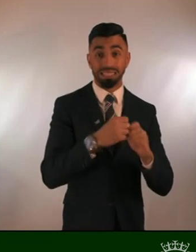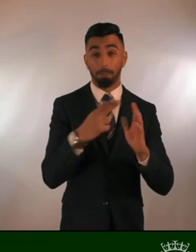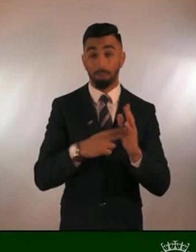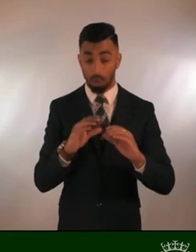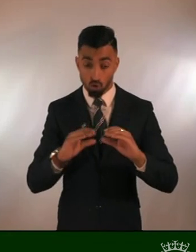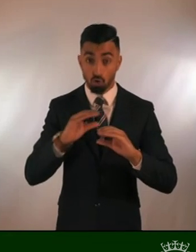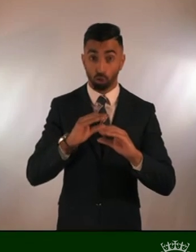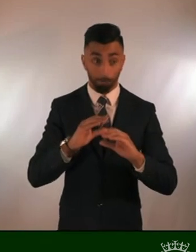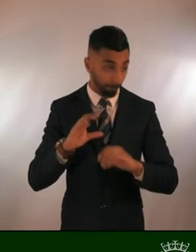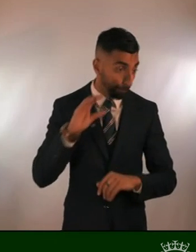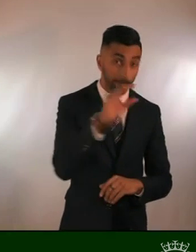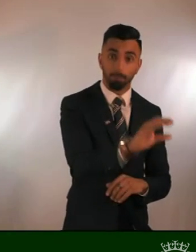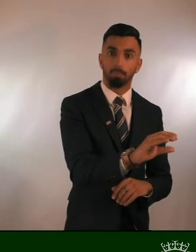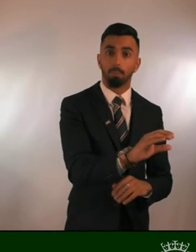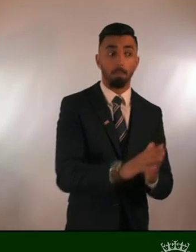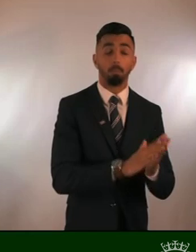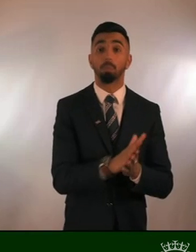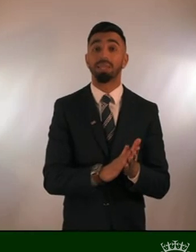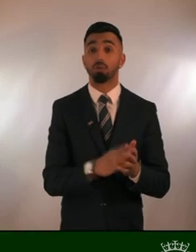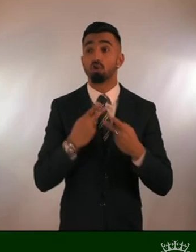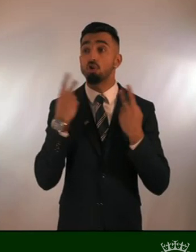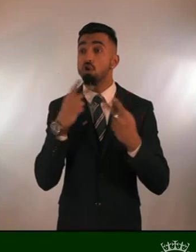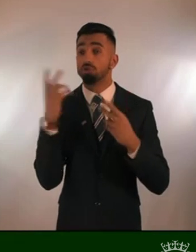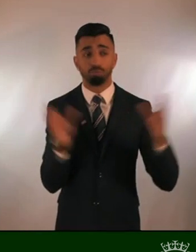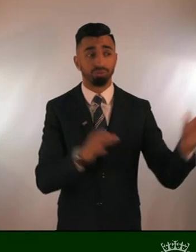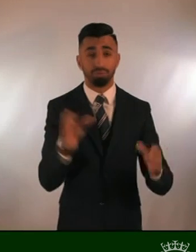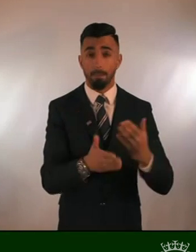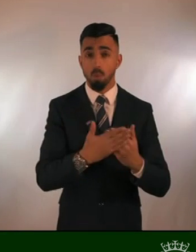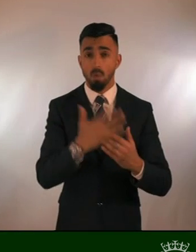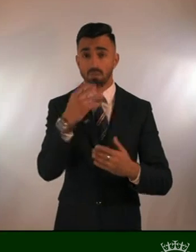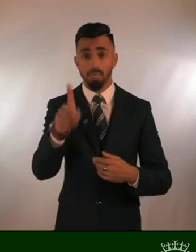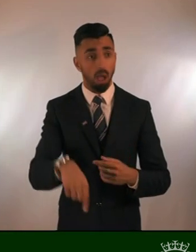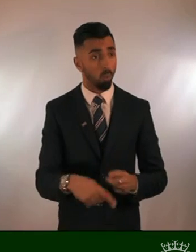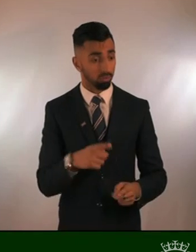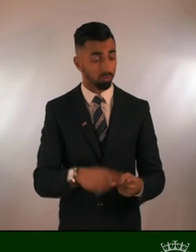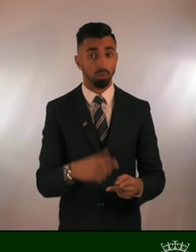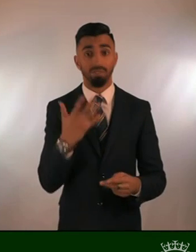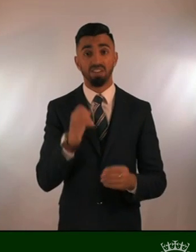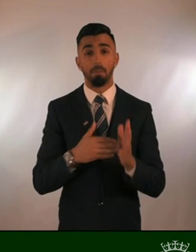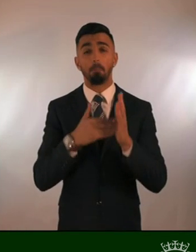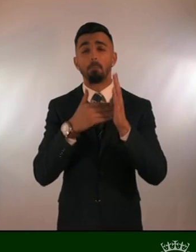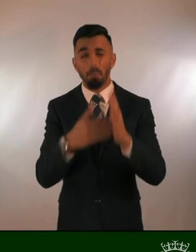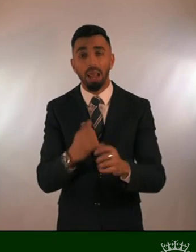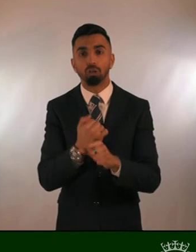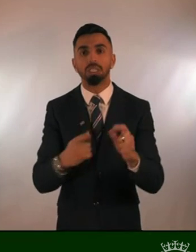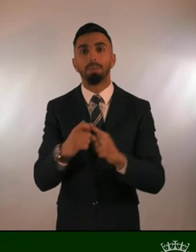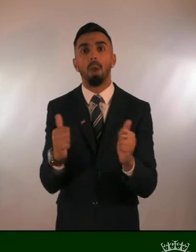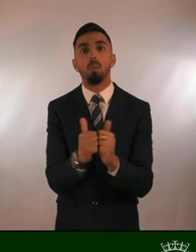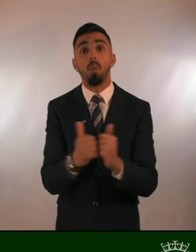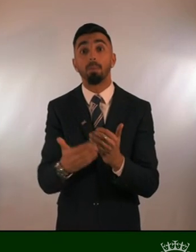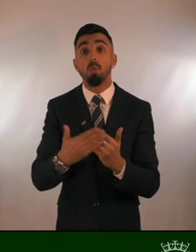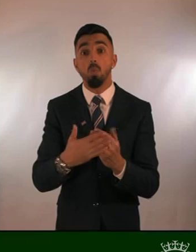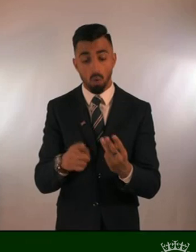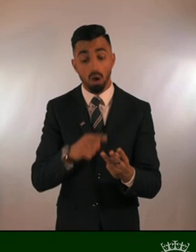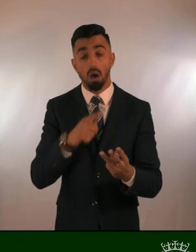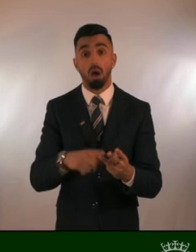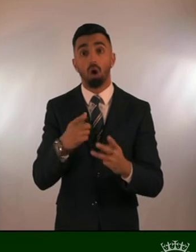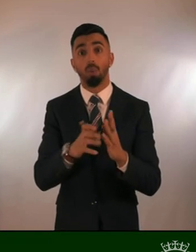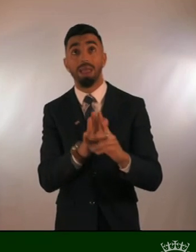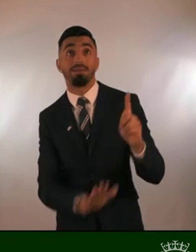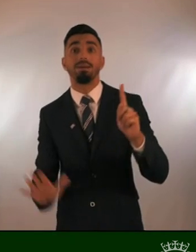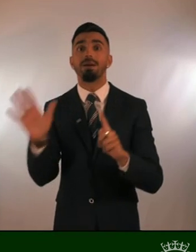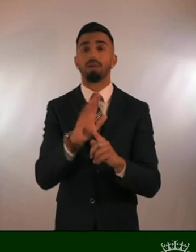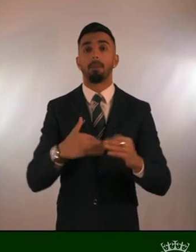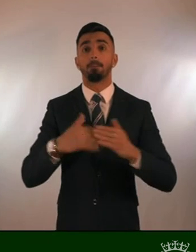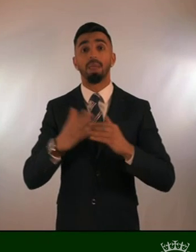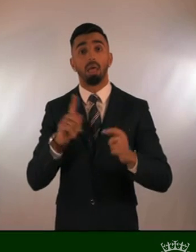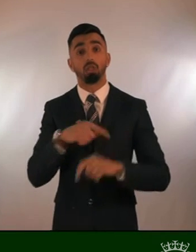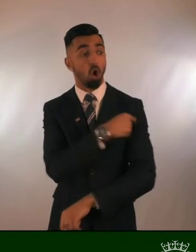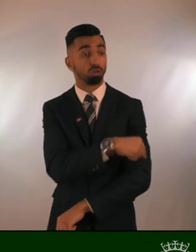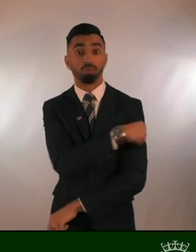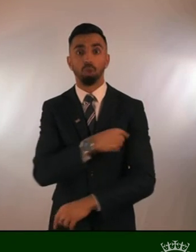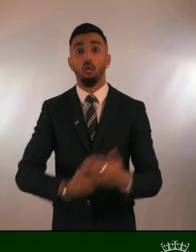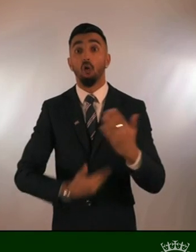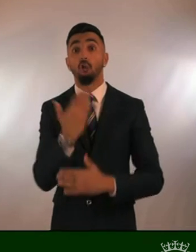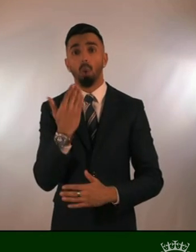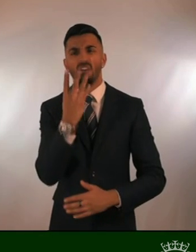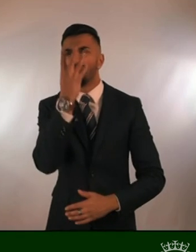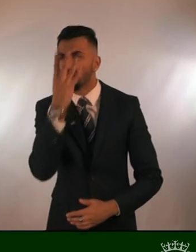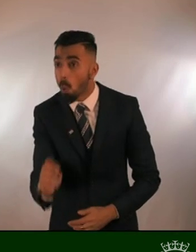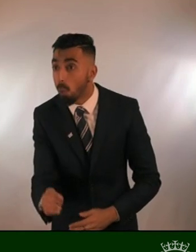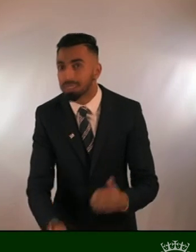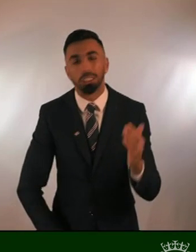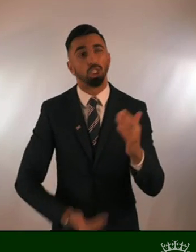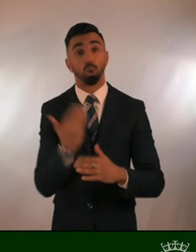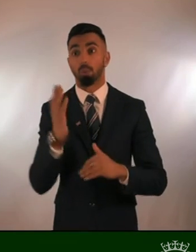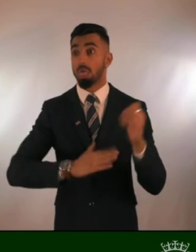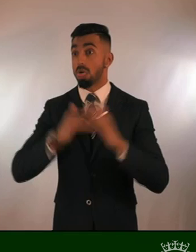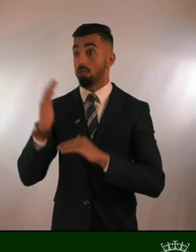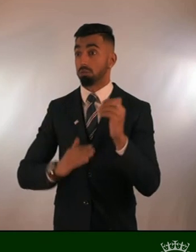That new money will deliver 50,000 more nurses, 50 million more GP surgery appointments and work starting on 40 new hospitals—you heard that right: 40 new hospitals.